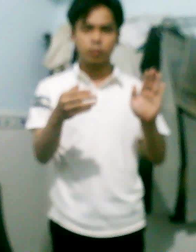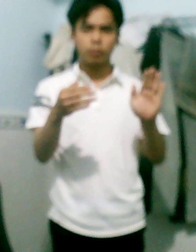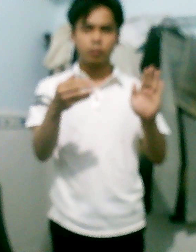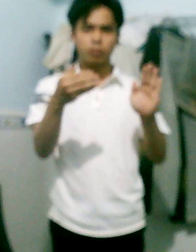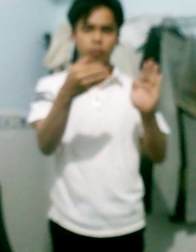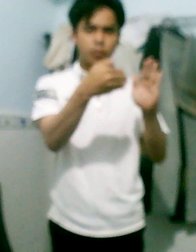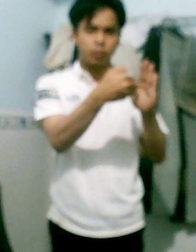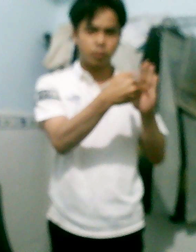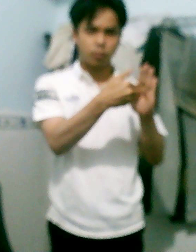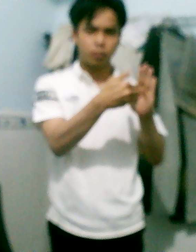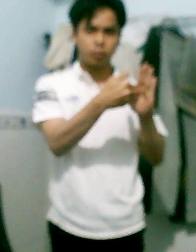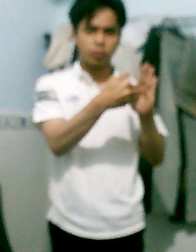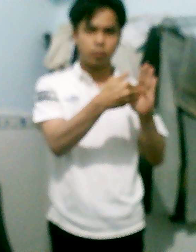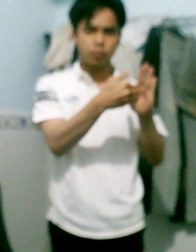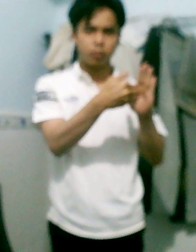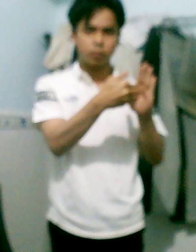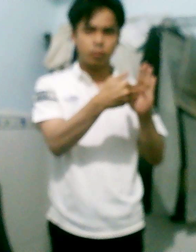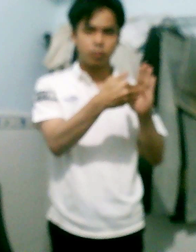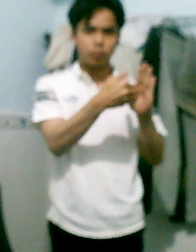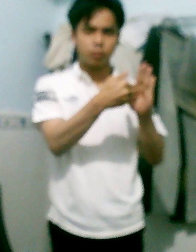gioi thieu